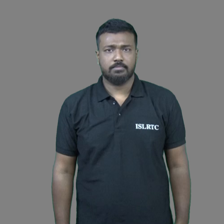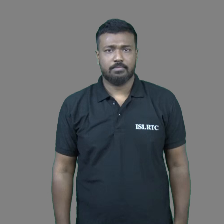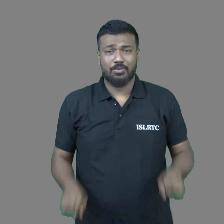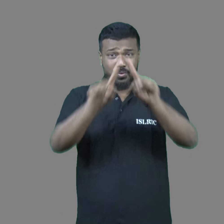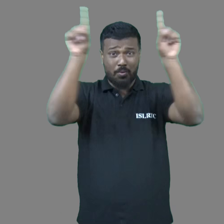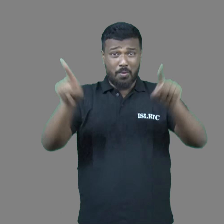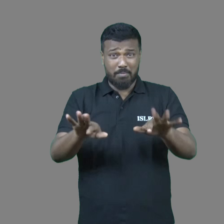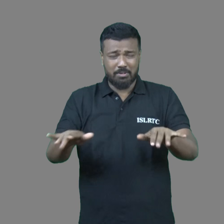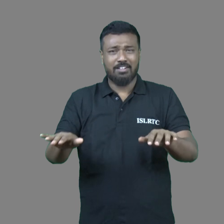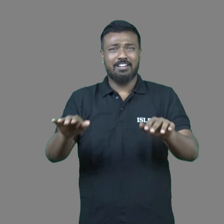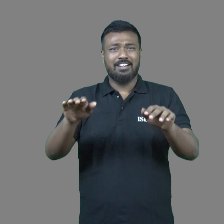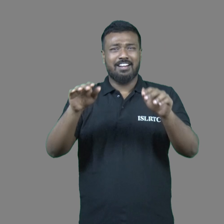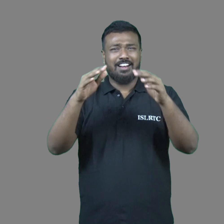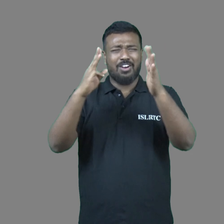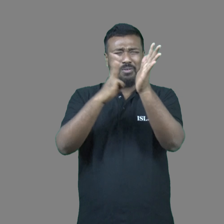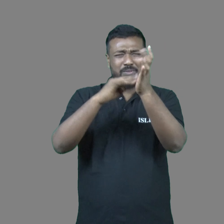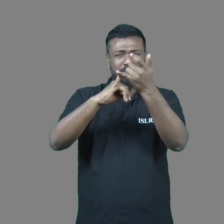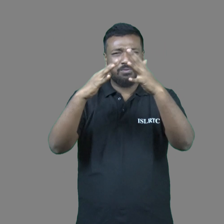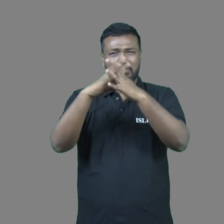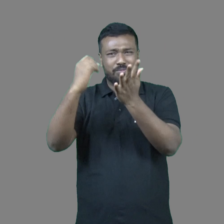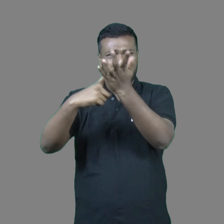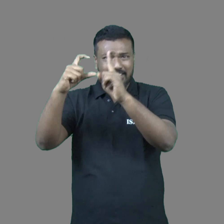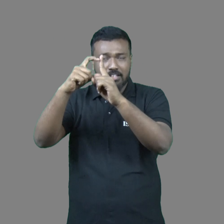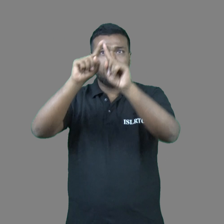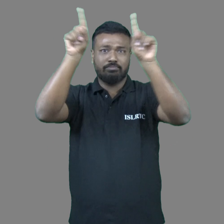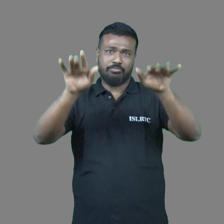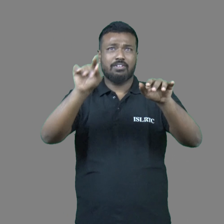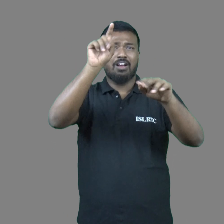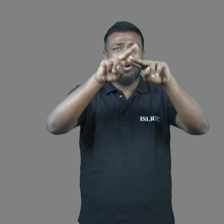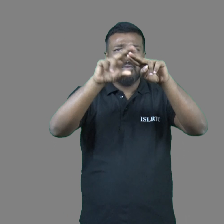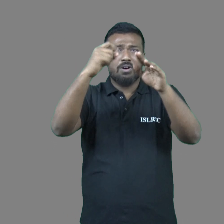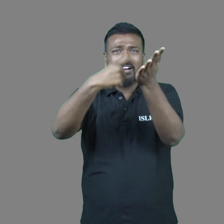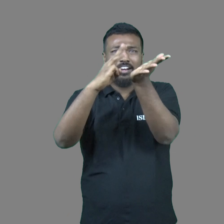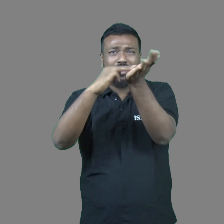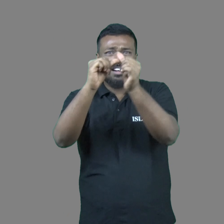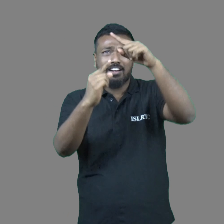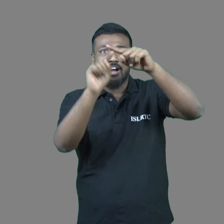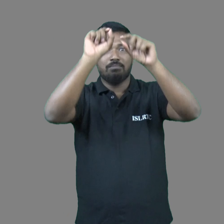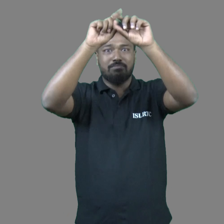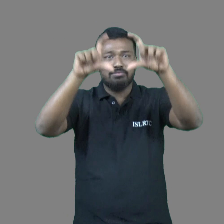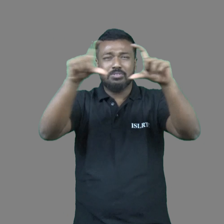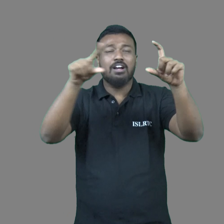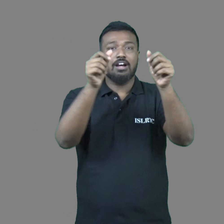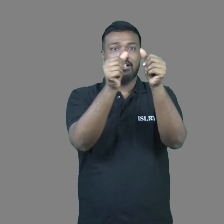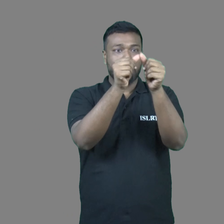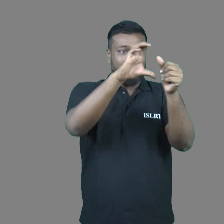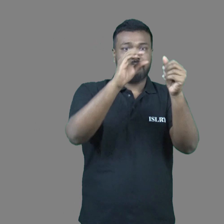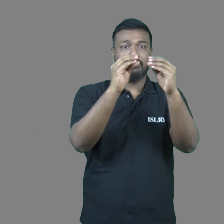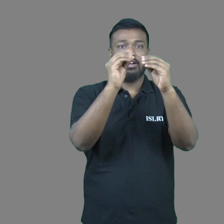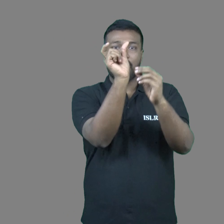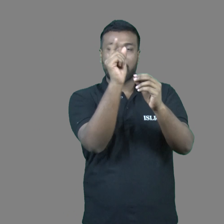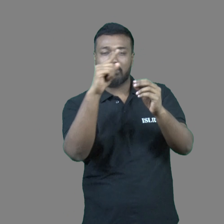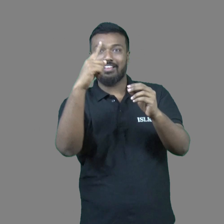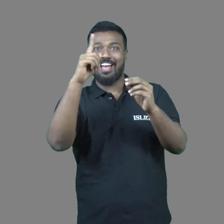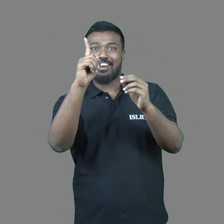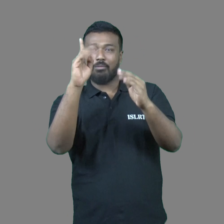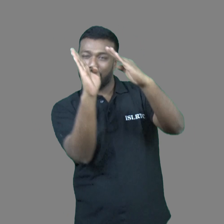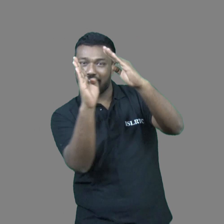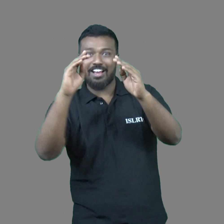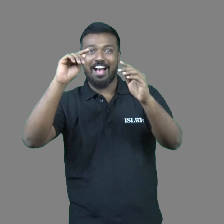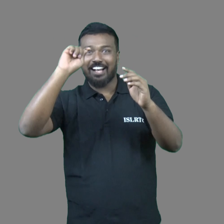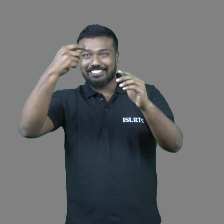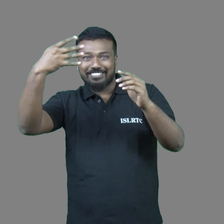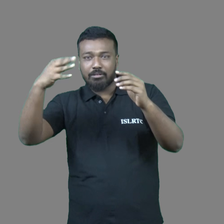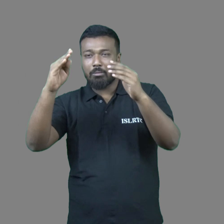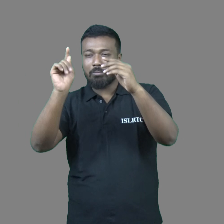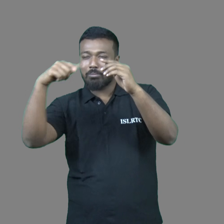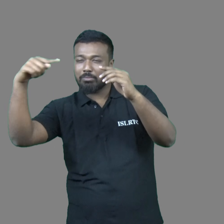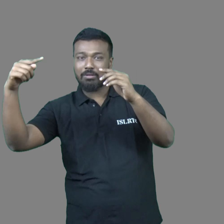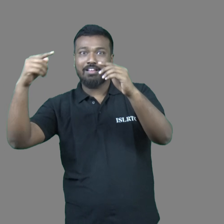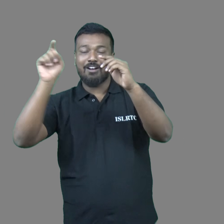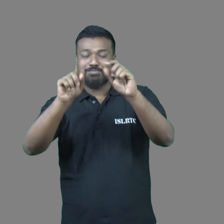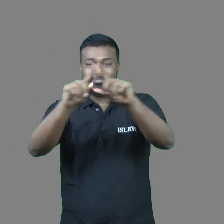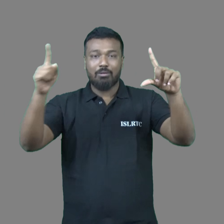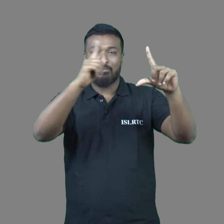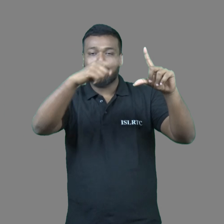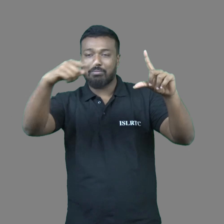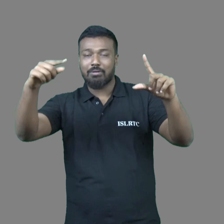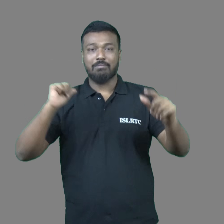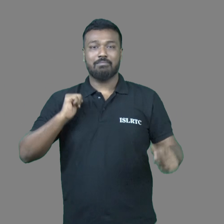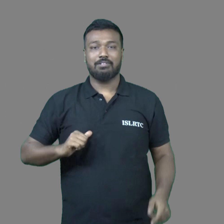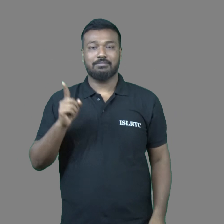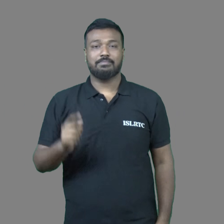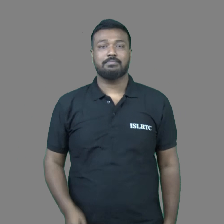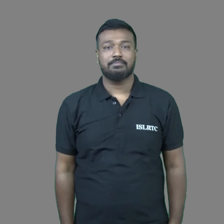Format